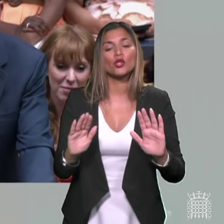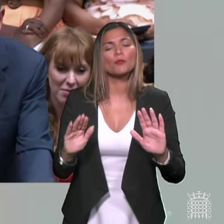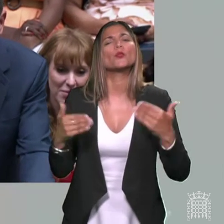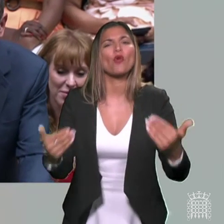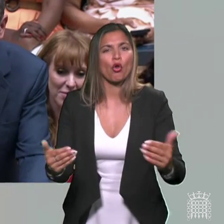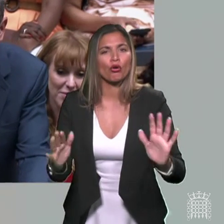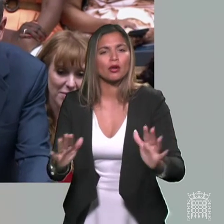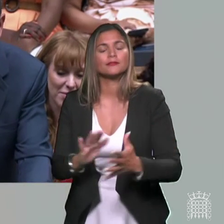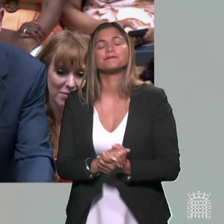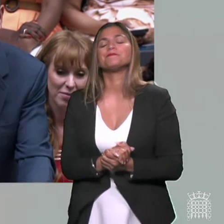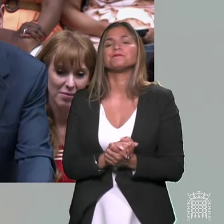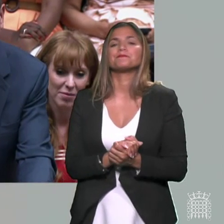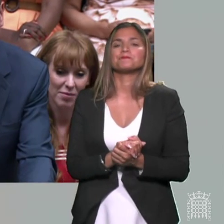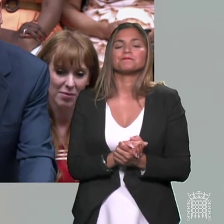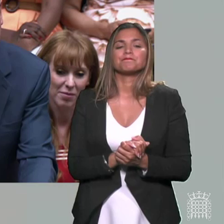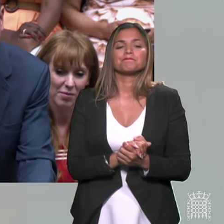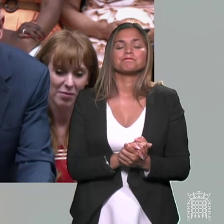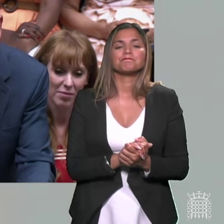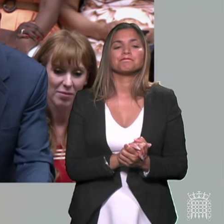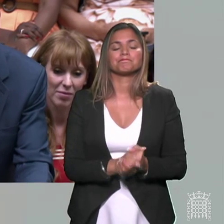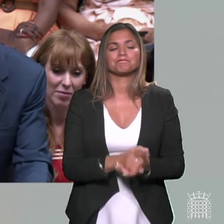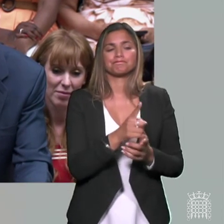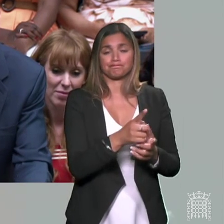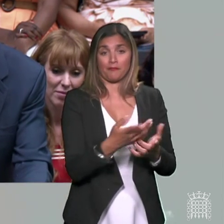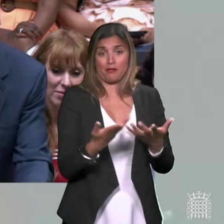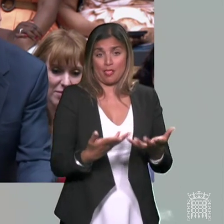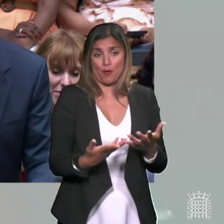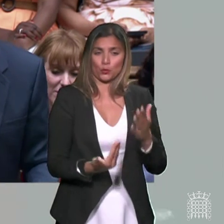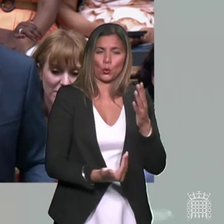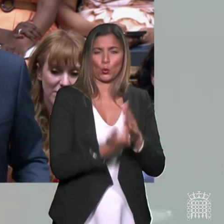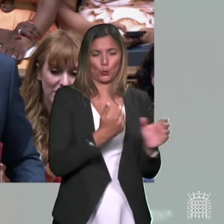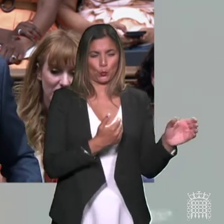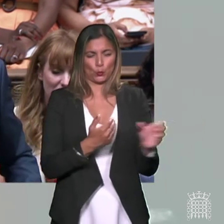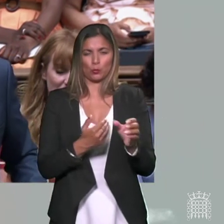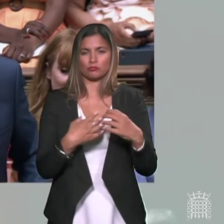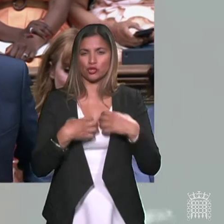Let us move on from his current Chancellor to his former Chancellor, the right honourable Member for Richmond .